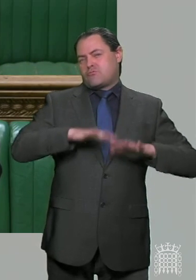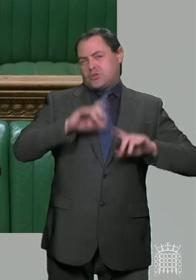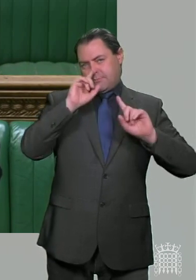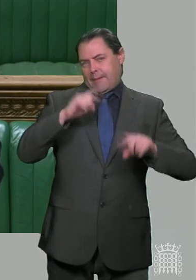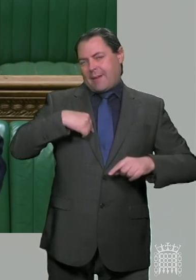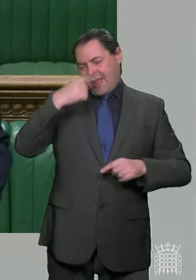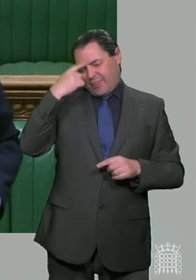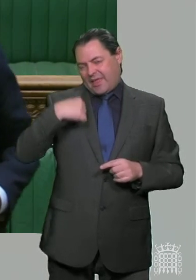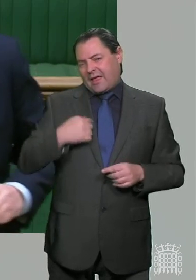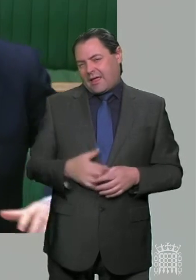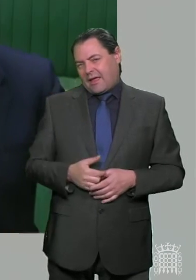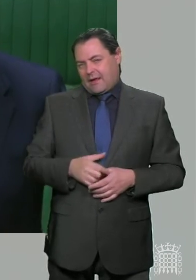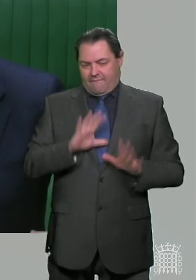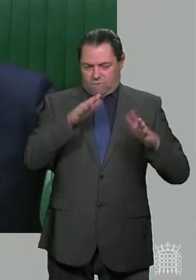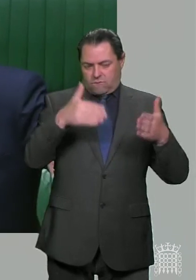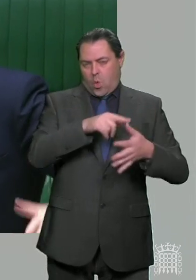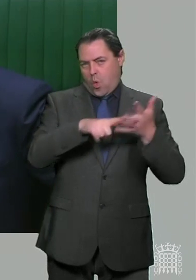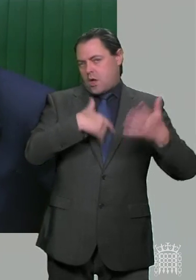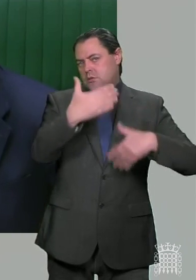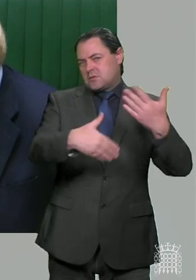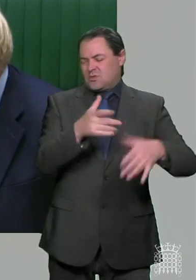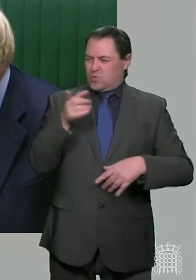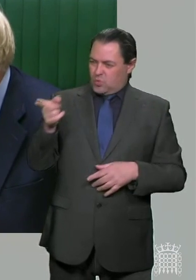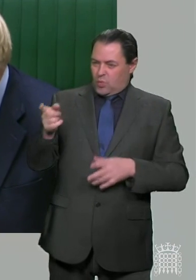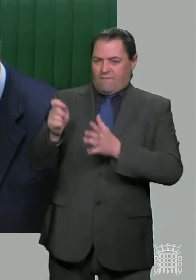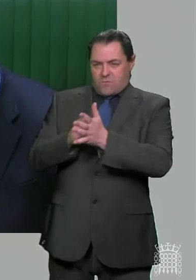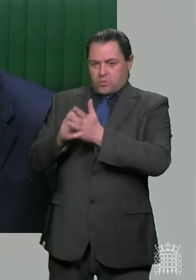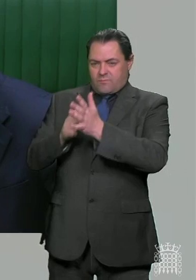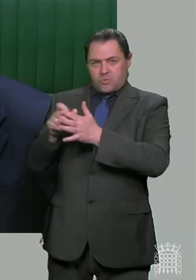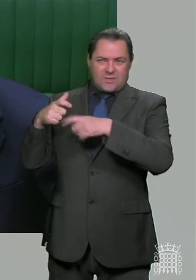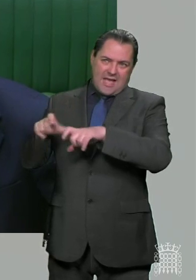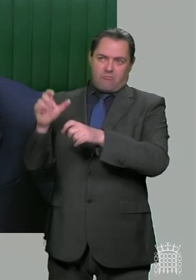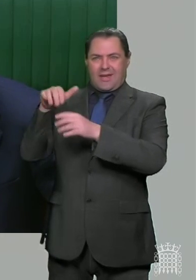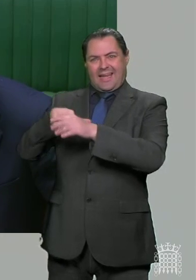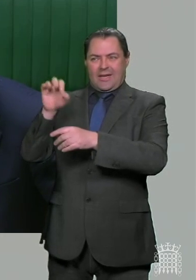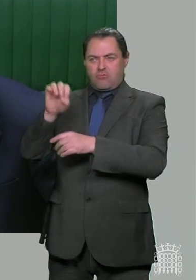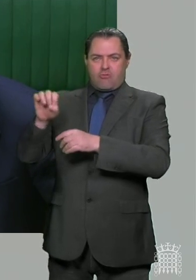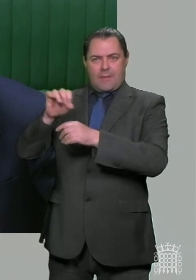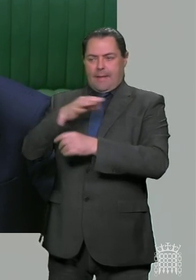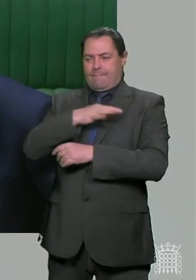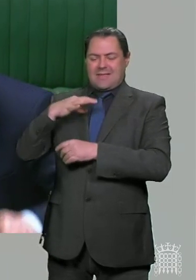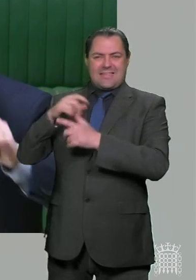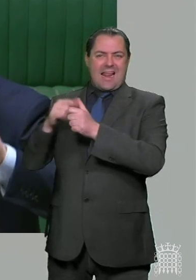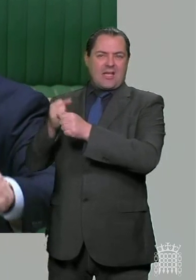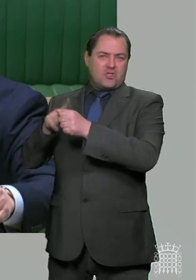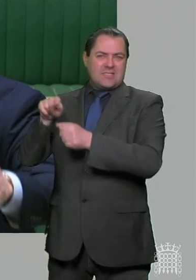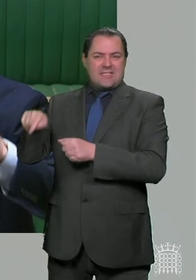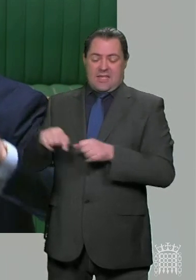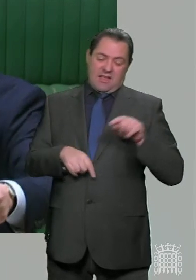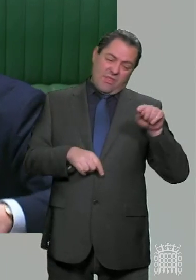That is really what they are focused on, while he voted to stay in the European Medicines Agency.